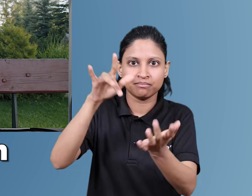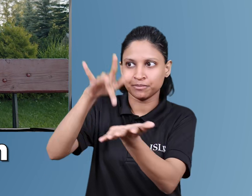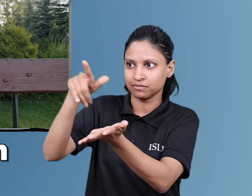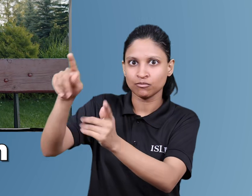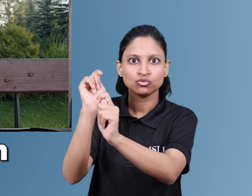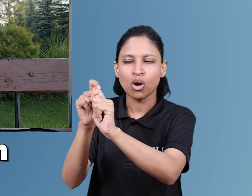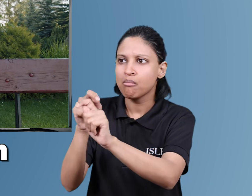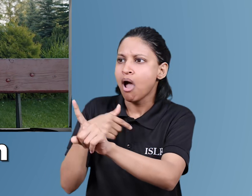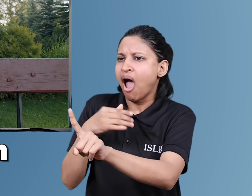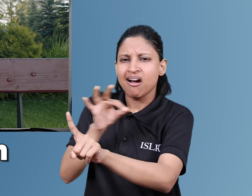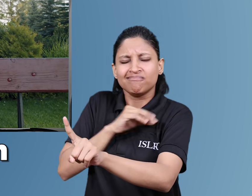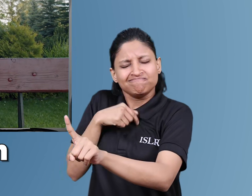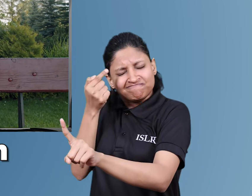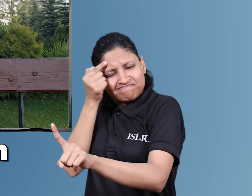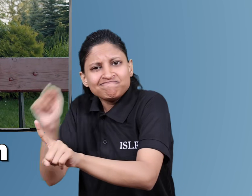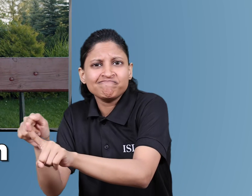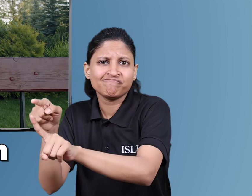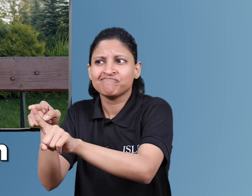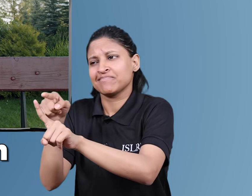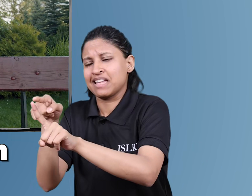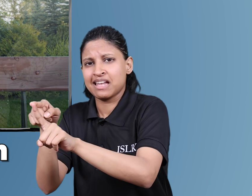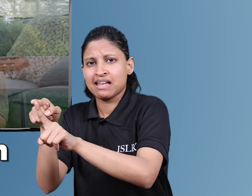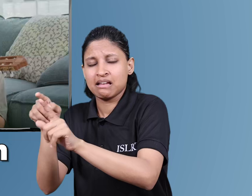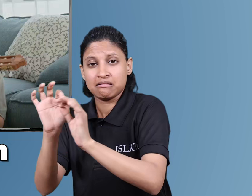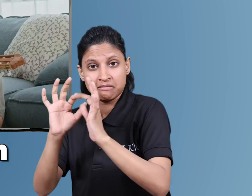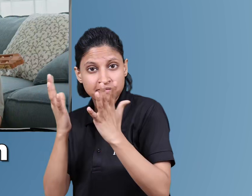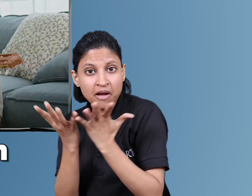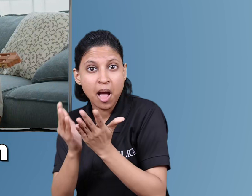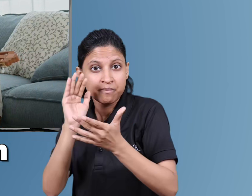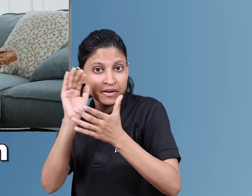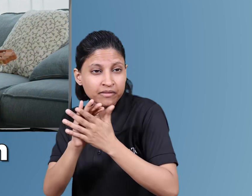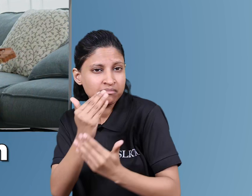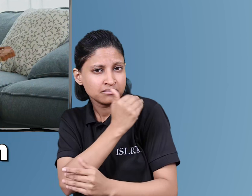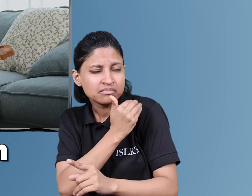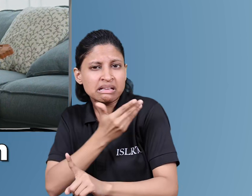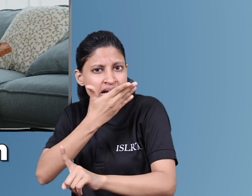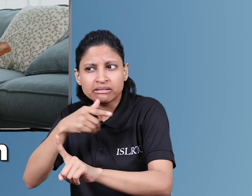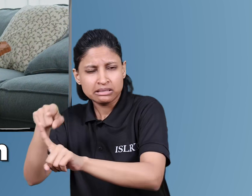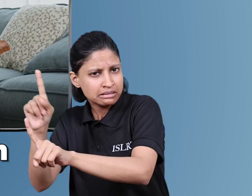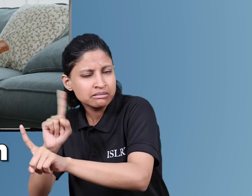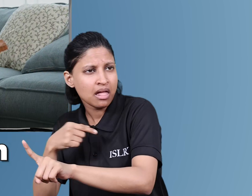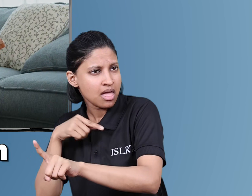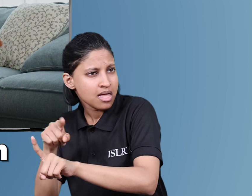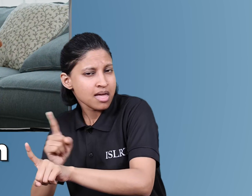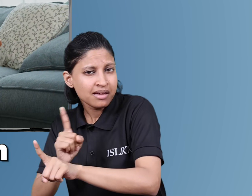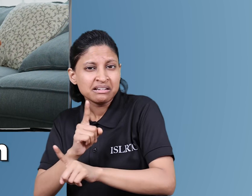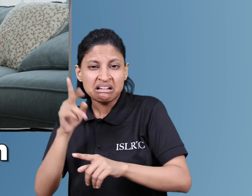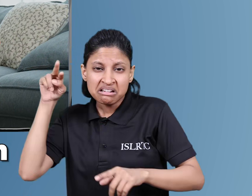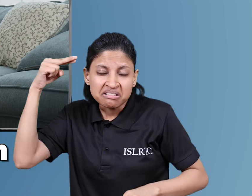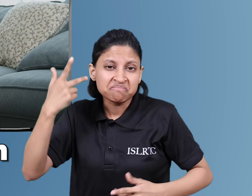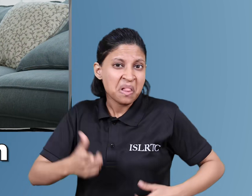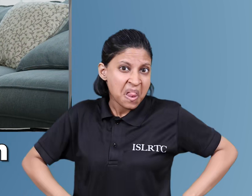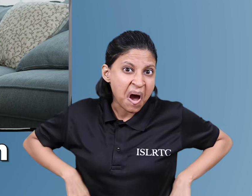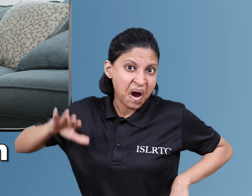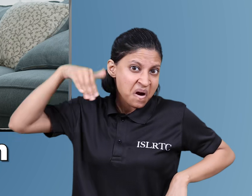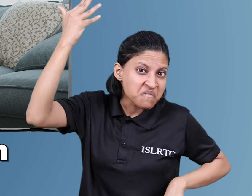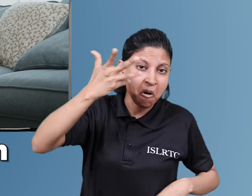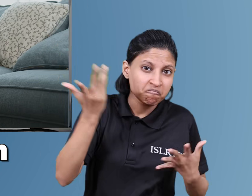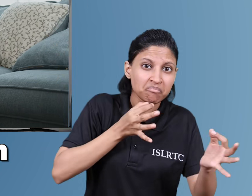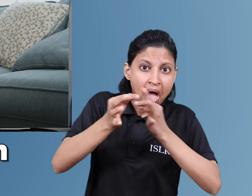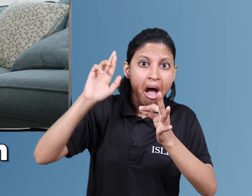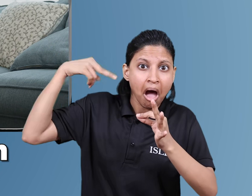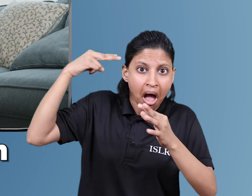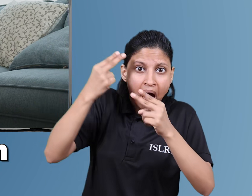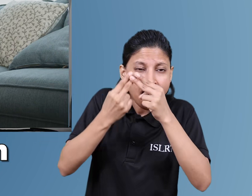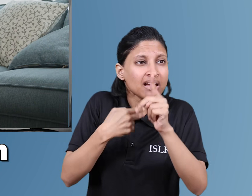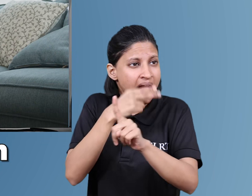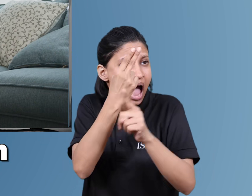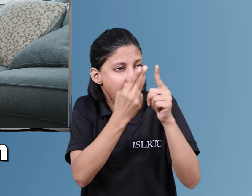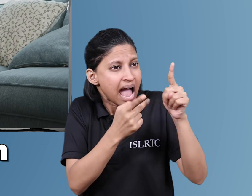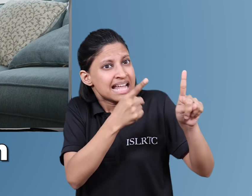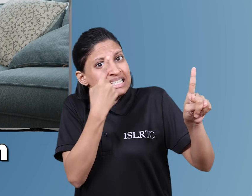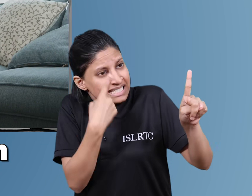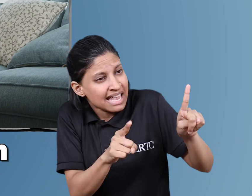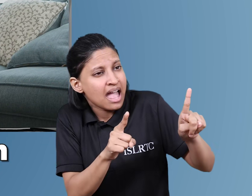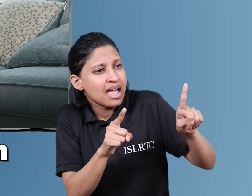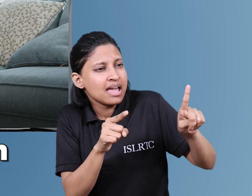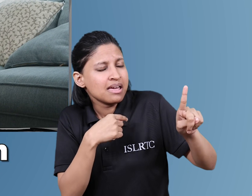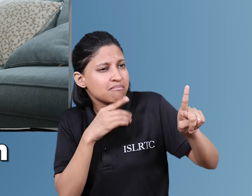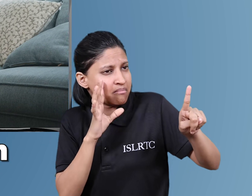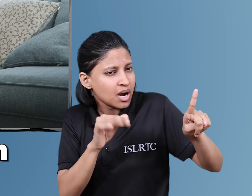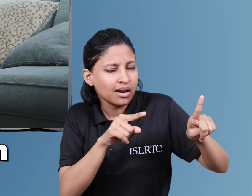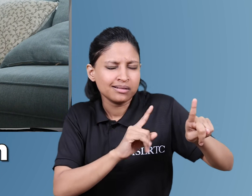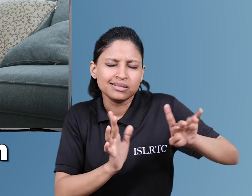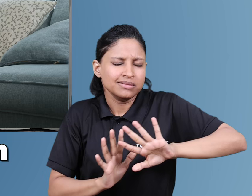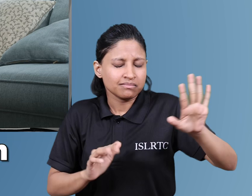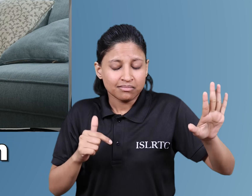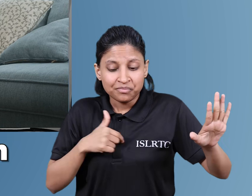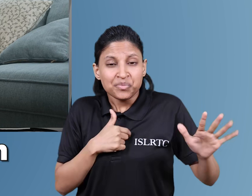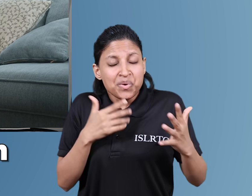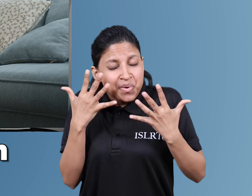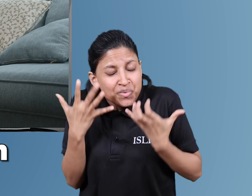For example, a person may wish to pursue a specific job that their family or others oppose, yet they feel a strong desire to follow that path.